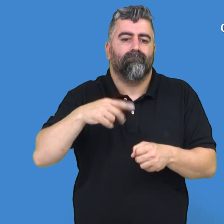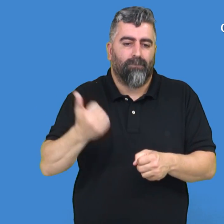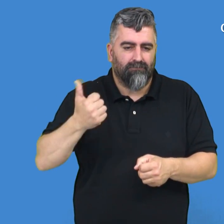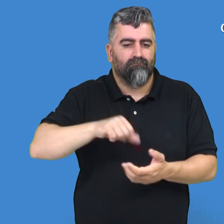más cantidad